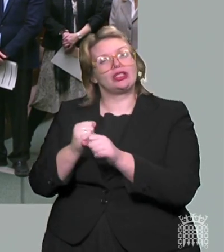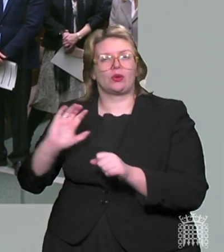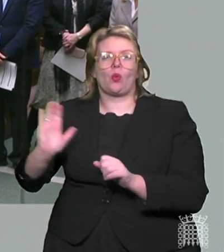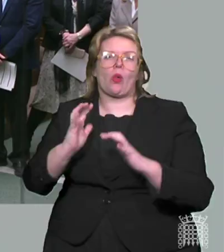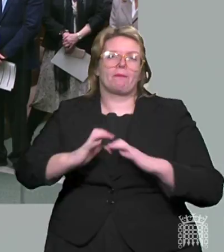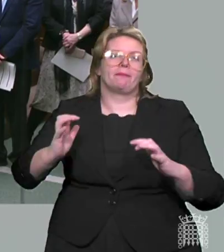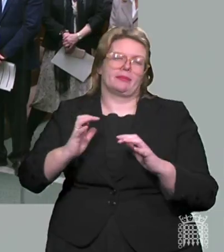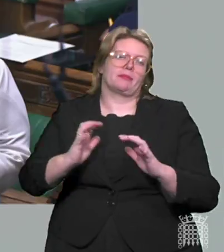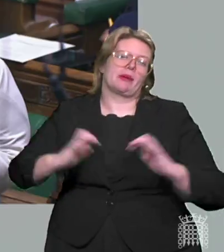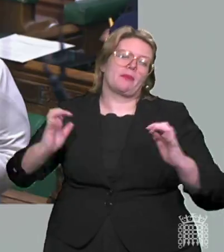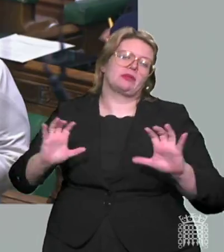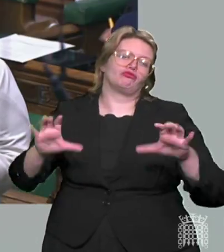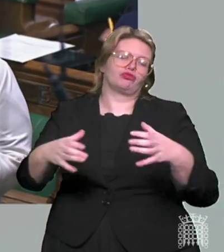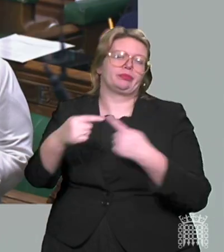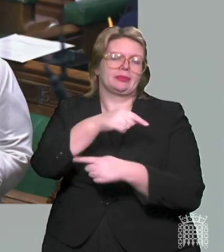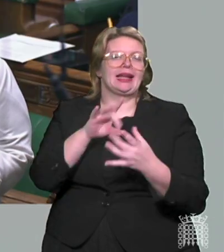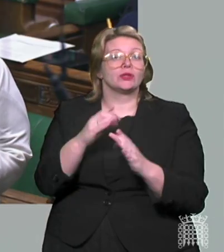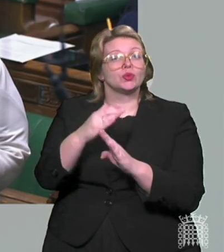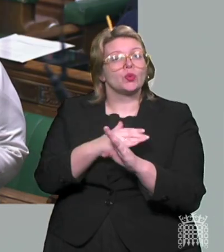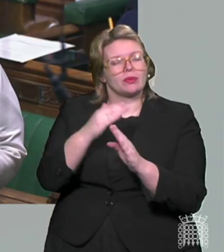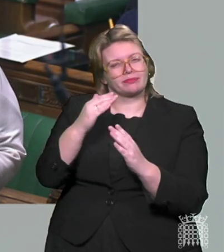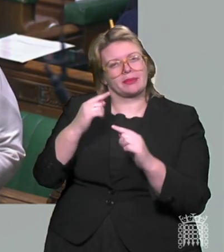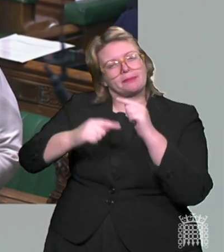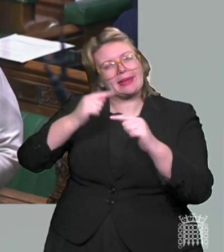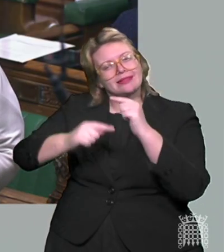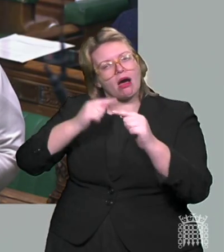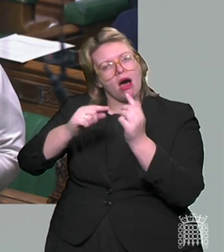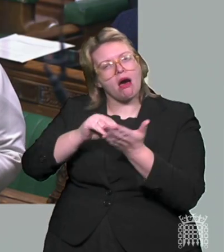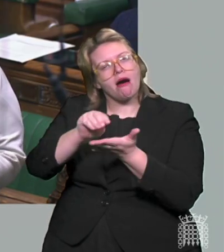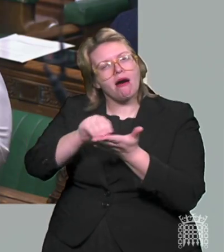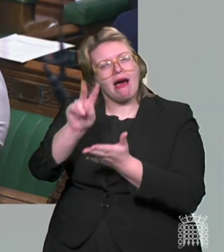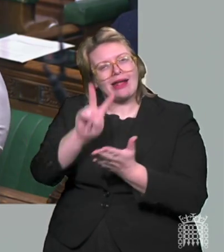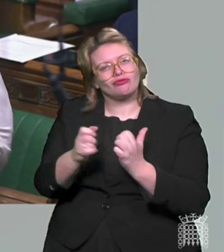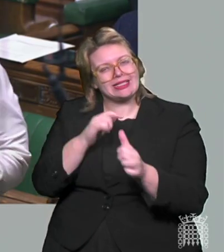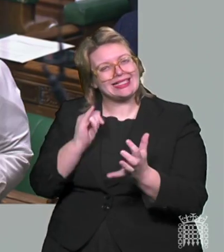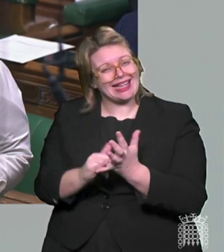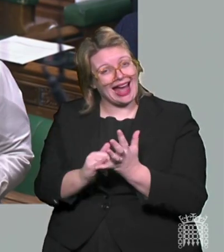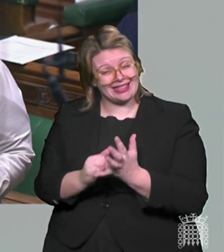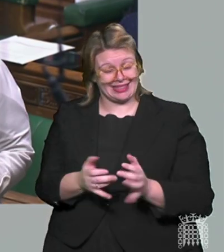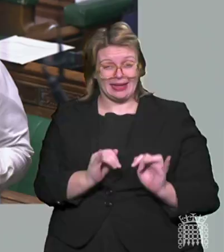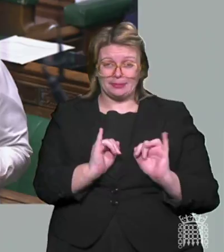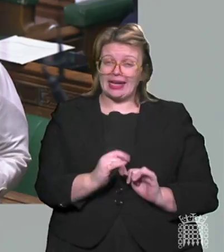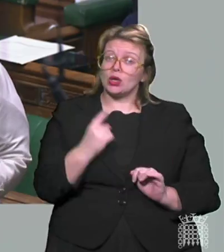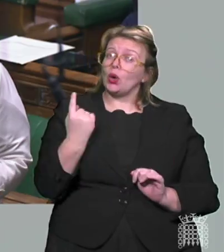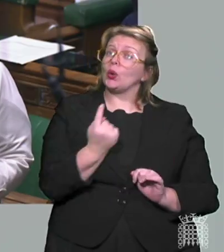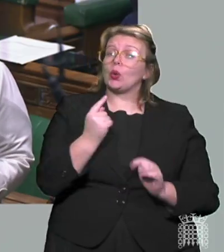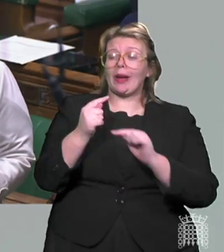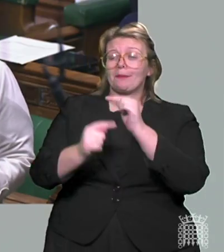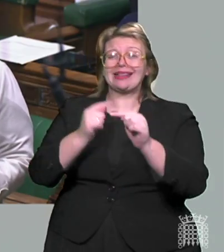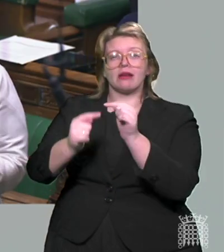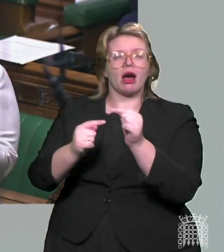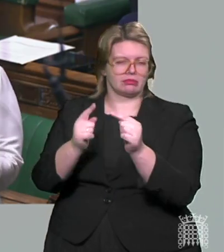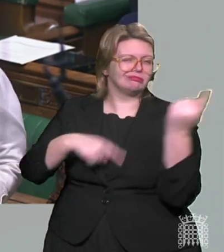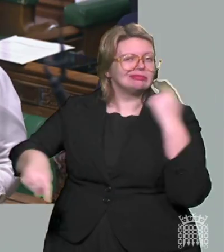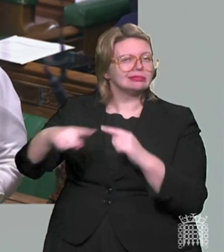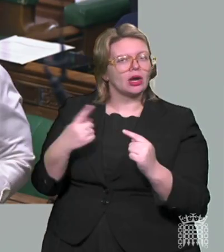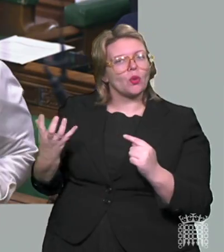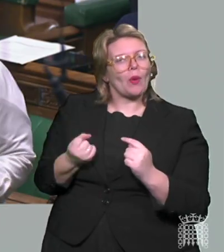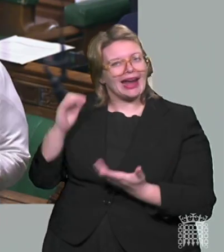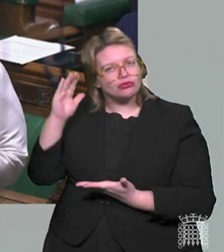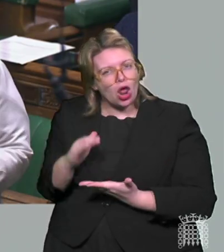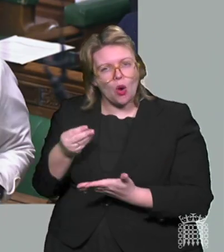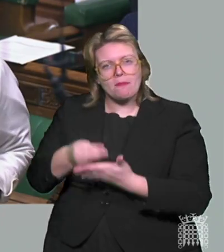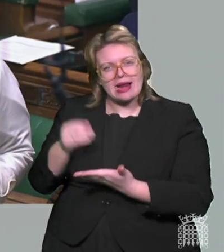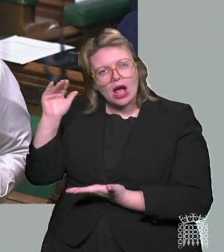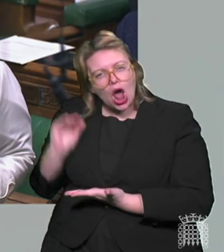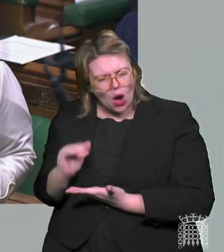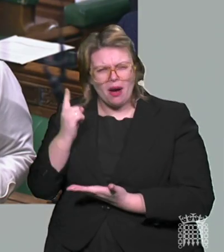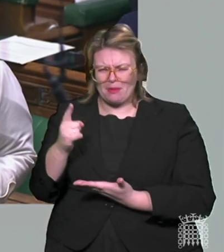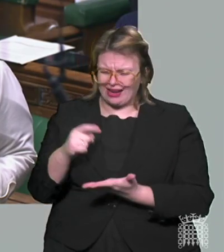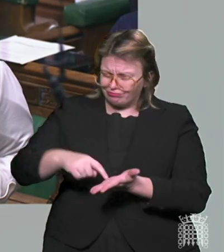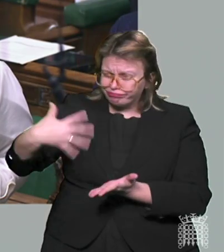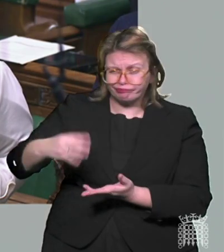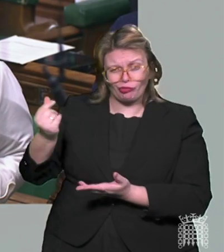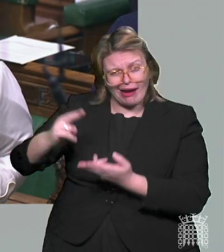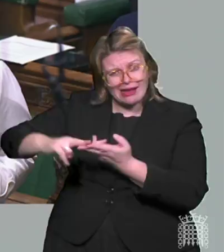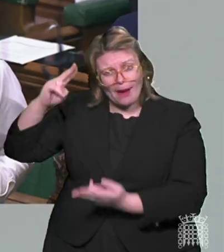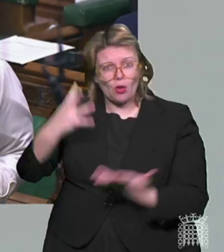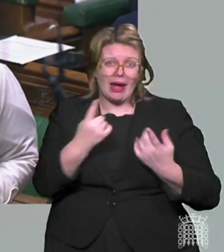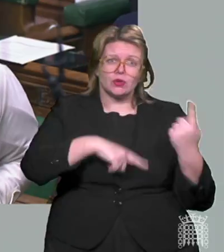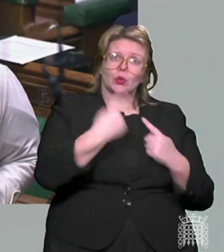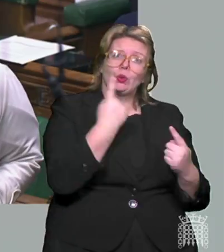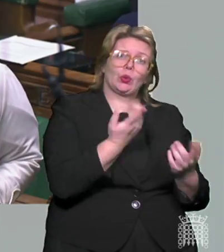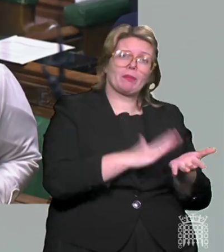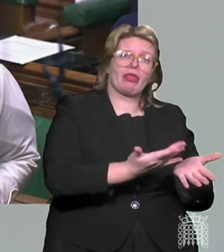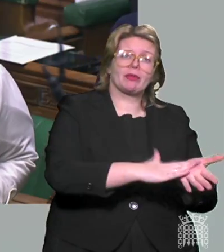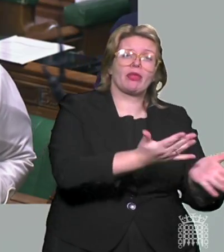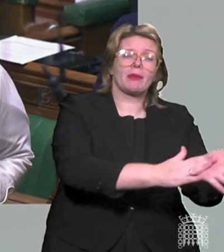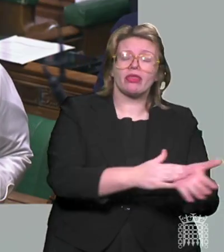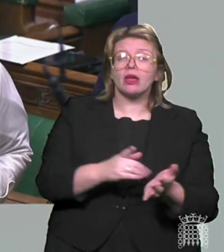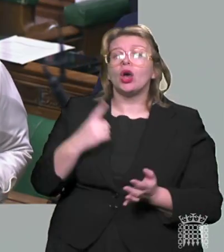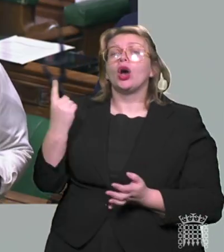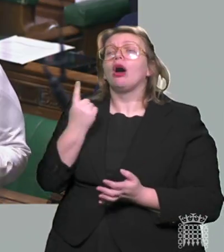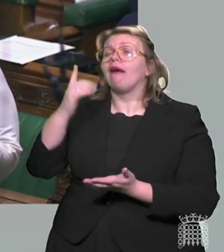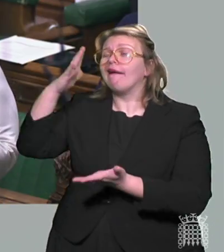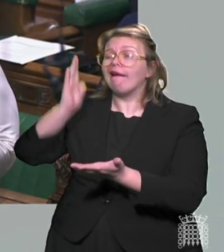I did so because most people on those meters are on very low incomes, yet they pay more per unit of energy than the Prime Minister, they pay higher daily standing charges than the Prime Minister, and they are automatically disconnected from their energy supply the second they run out of money.